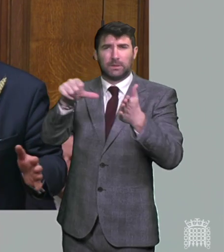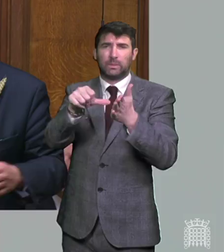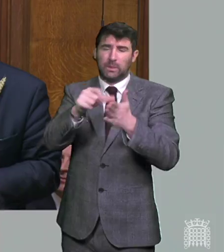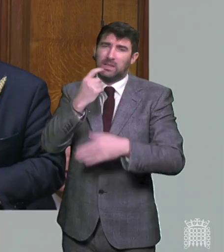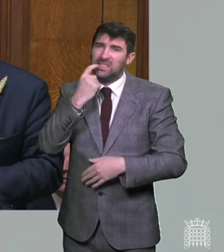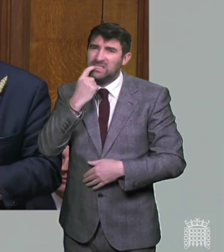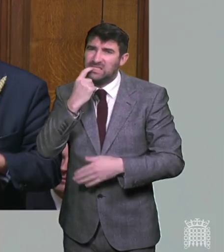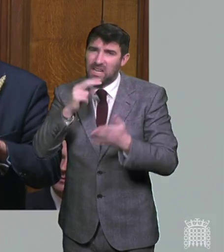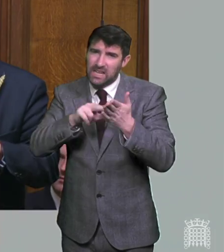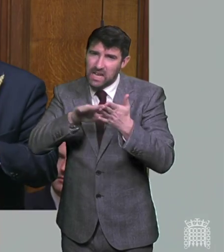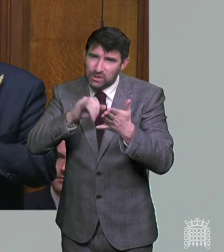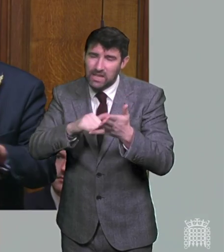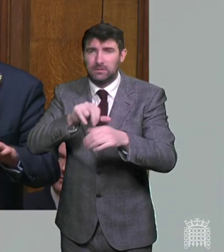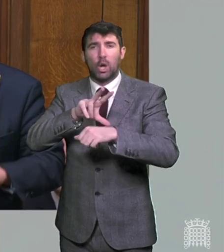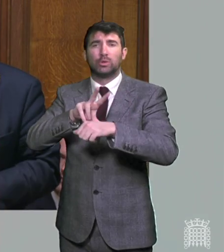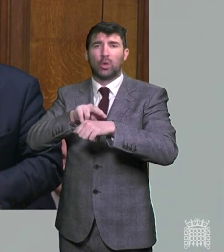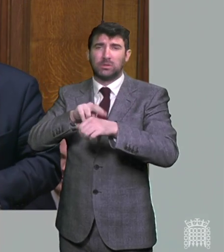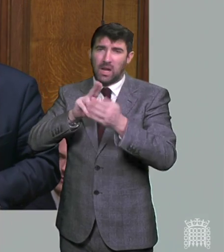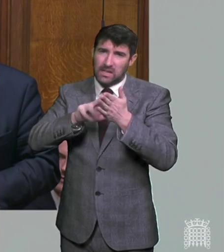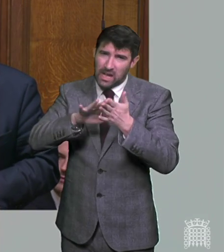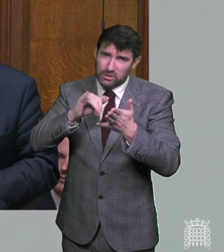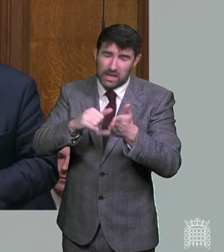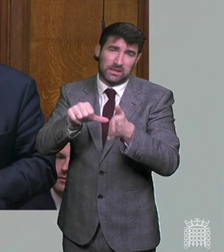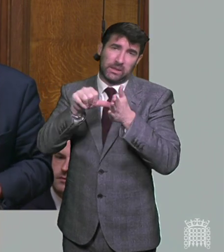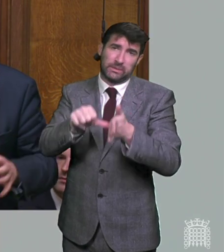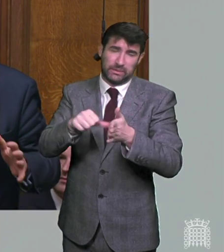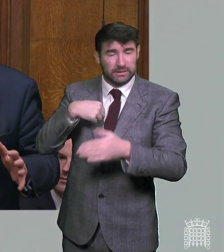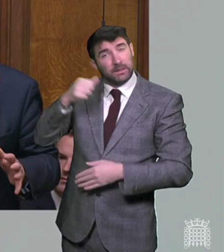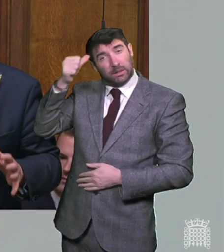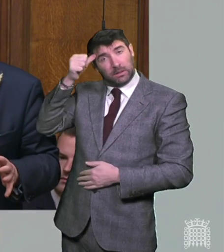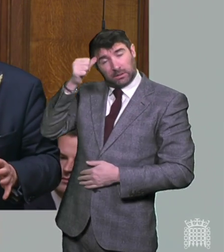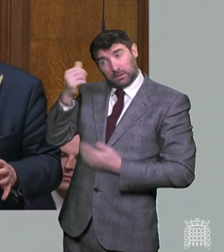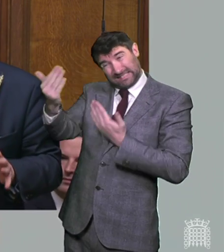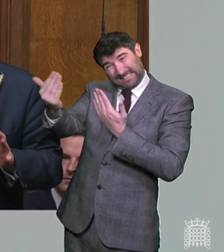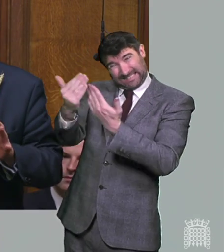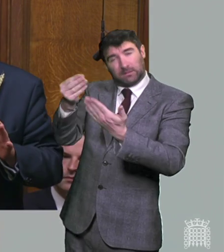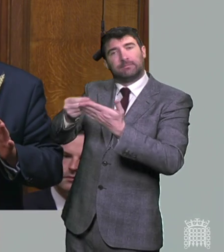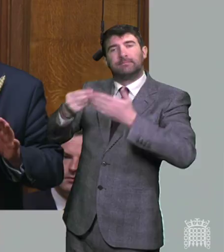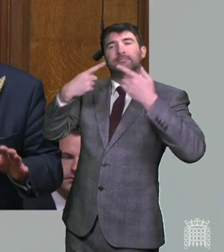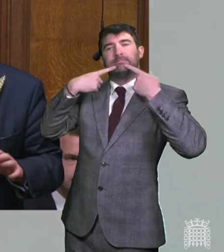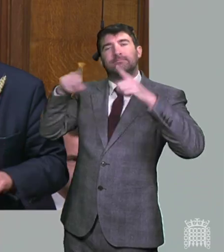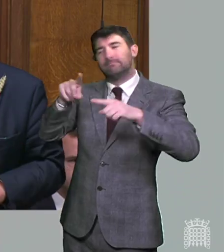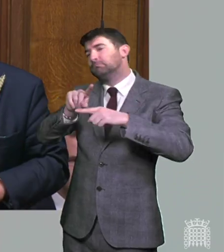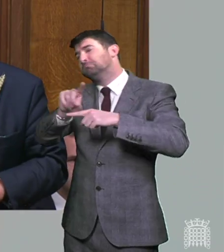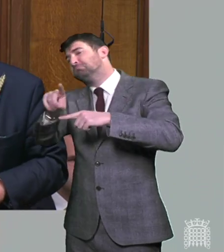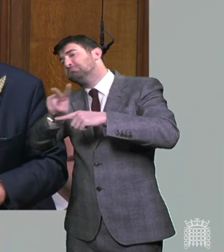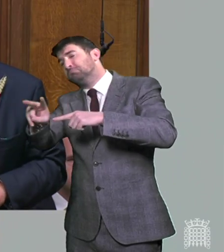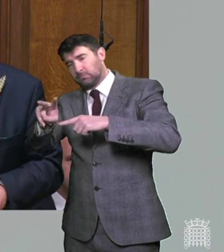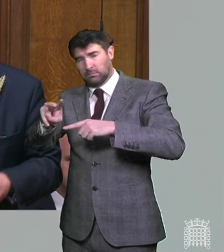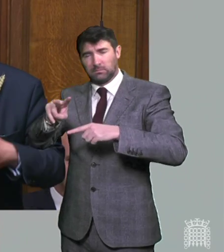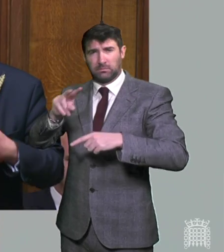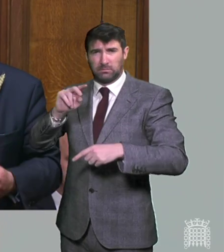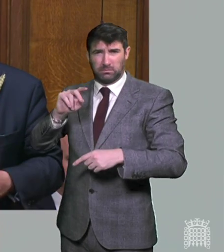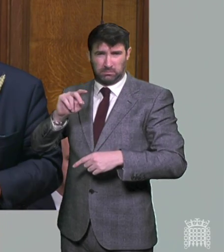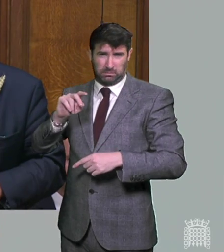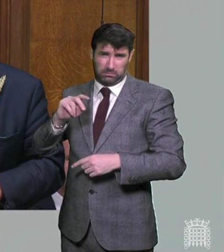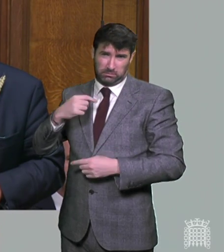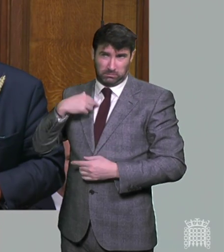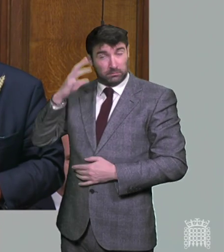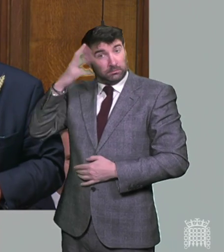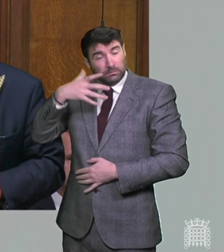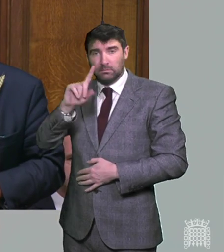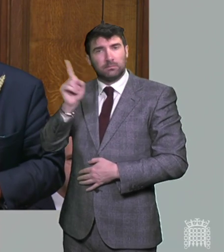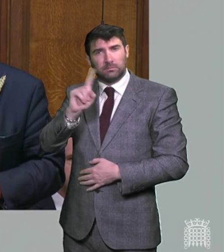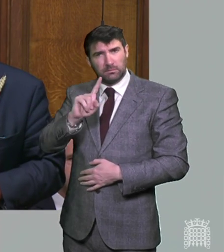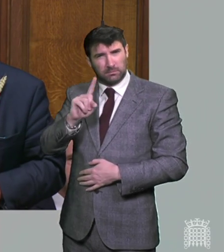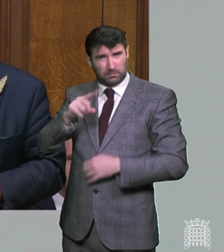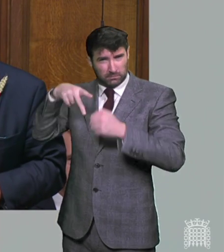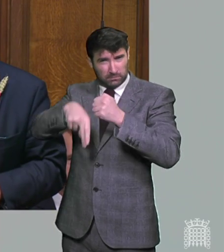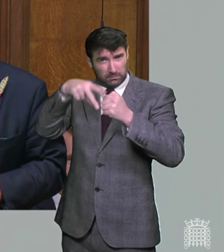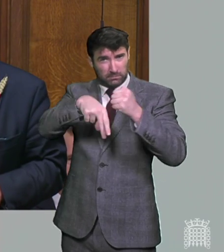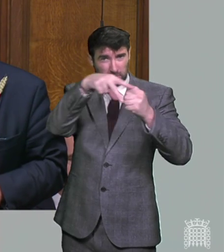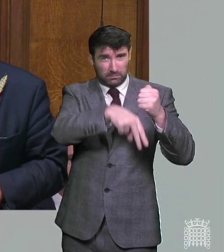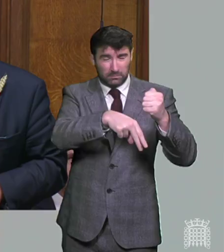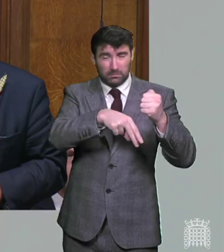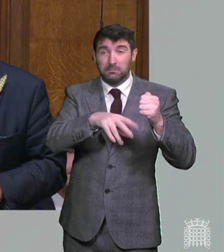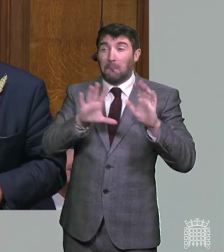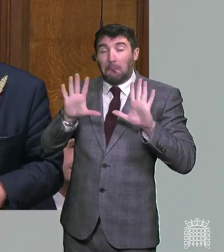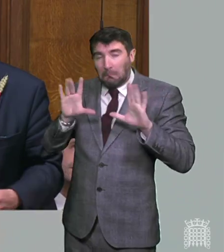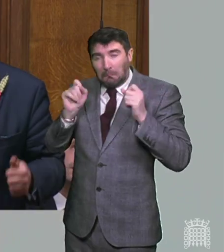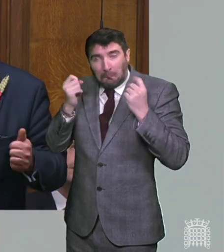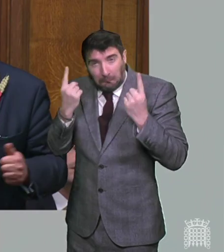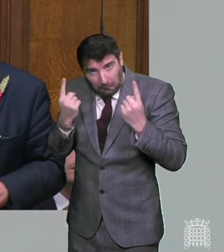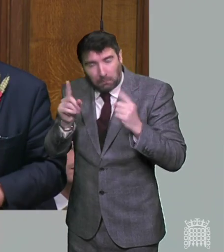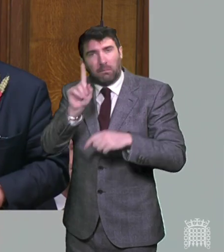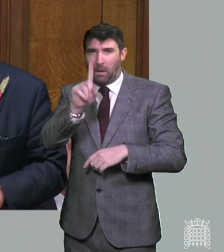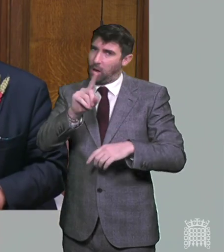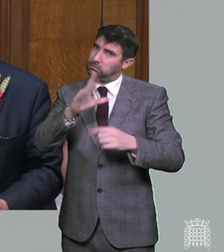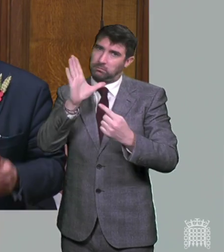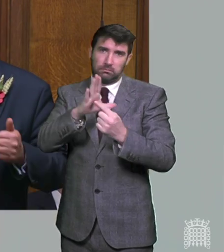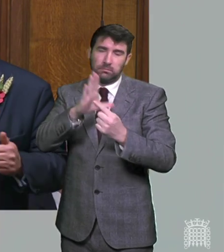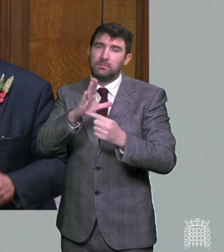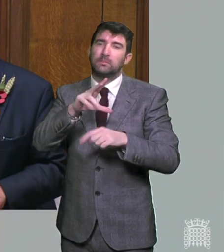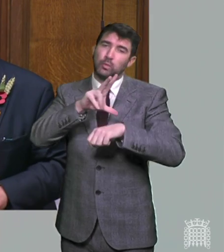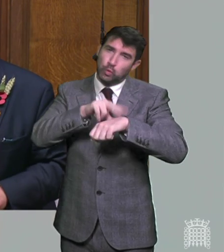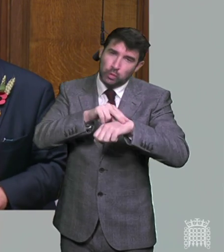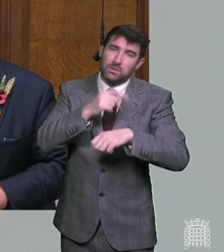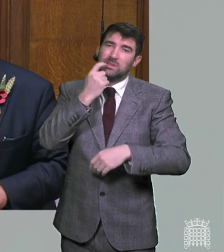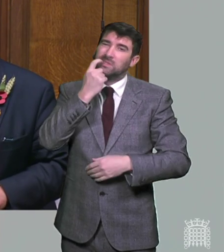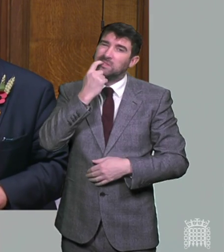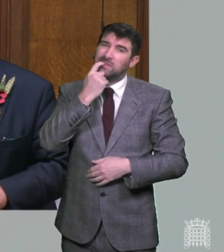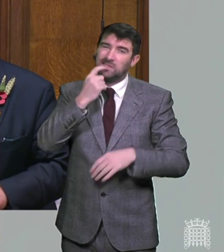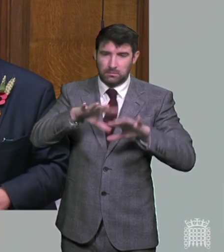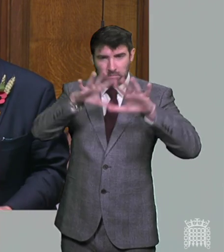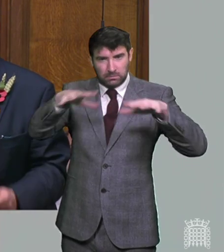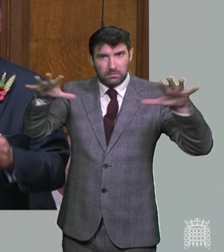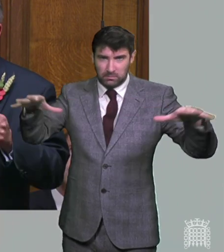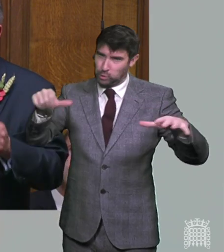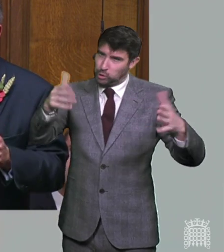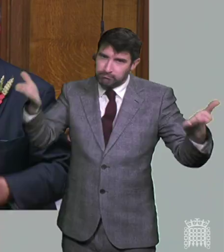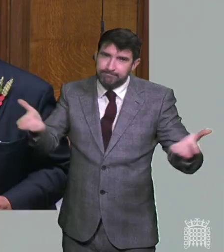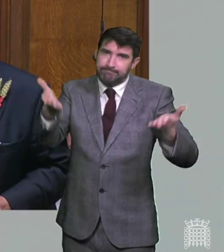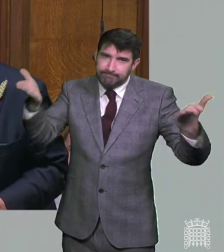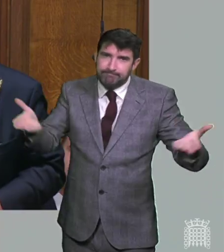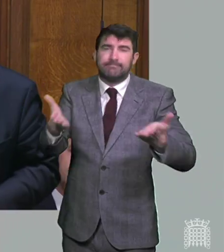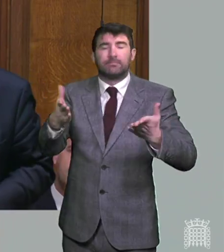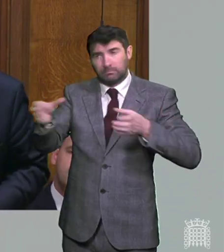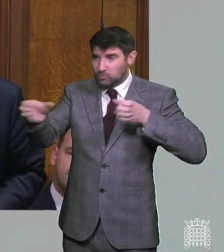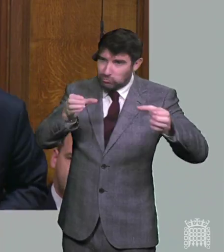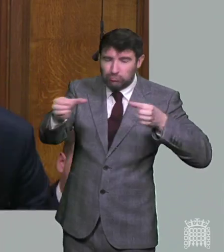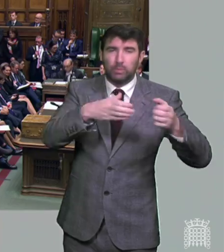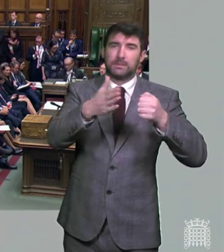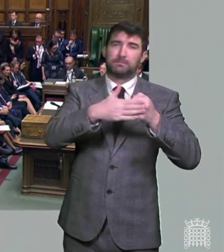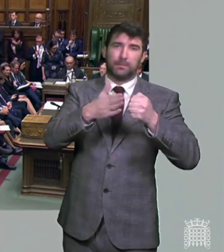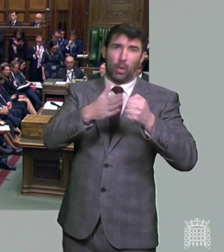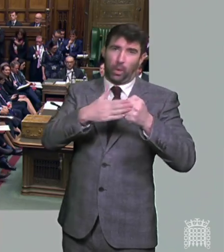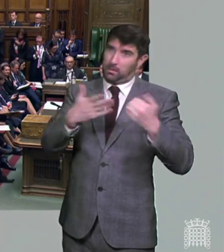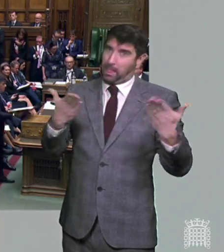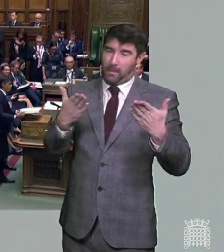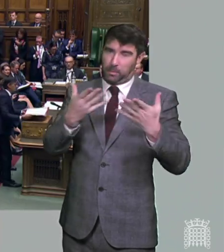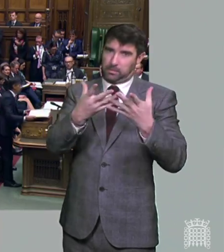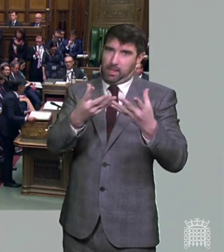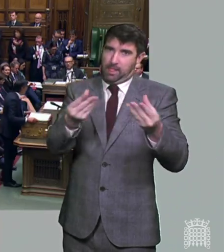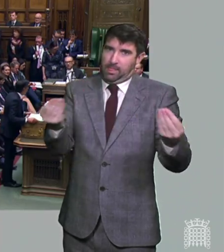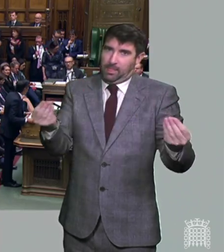We on this side of the House know that the financial decisions that he and the Chancellor will be taking are going to be tough, but notwithstanding that, may I urge him to ensure that as many initiatives as possible are supported to make GPs and dentists aware that rural areas are attractive places to work and to encourage recruitment and retention?